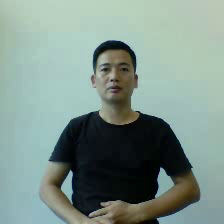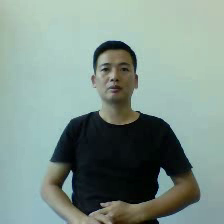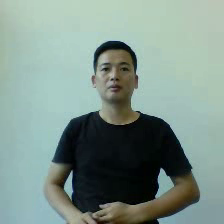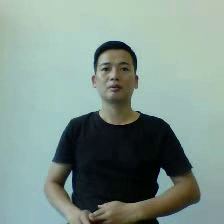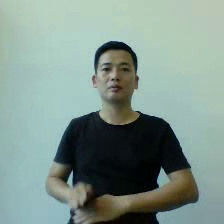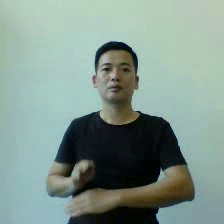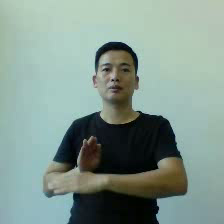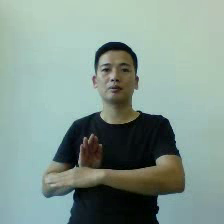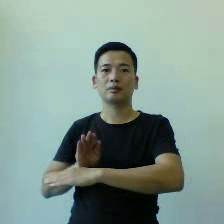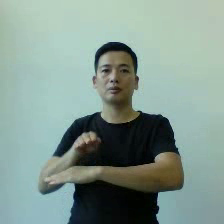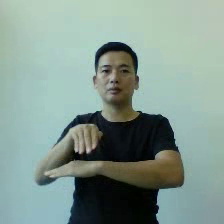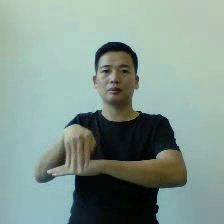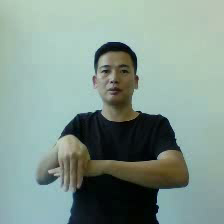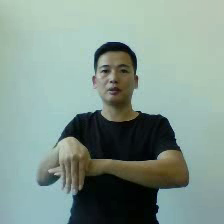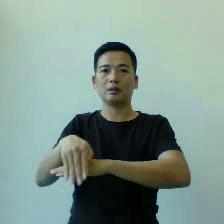Chiều